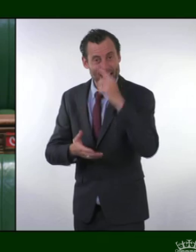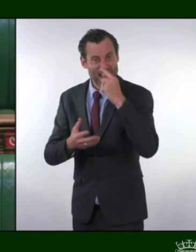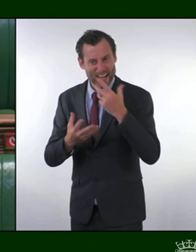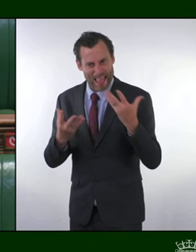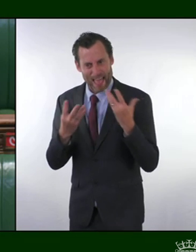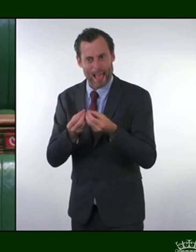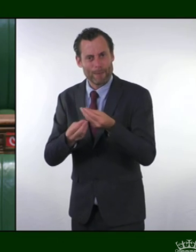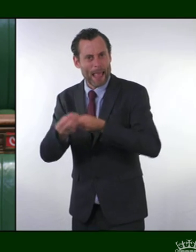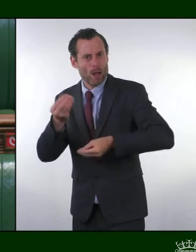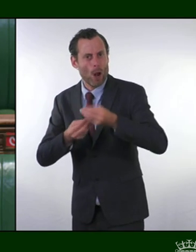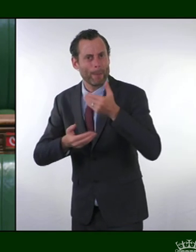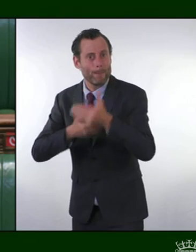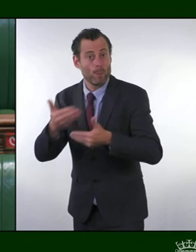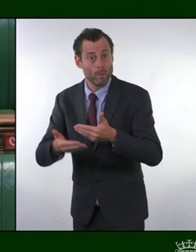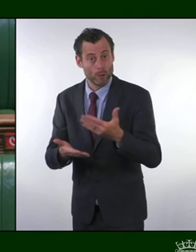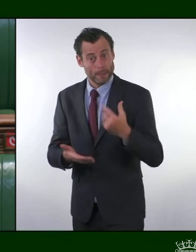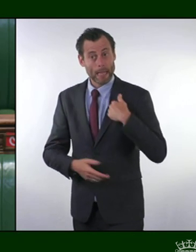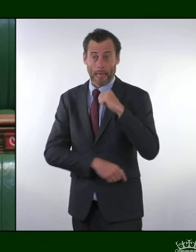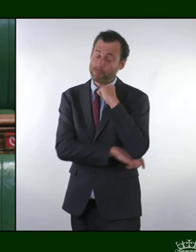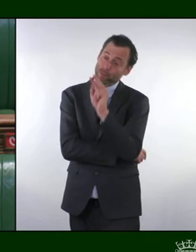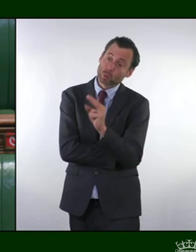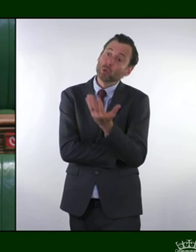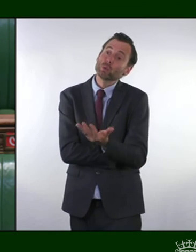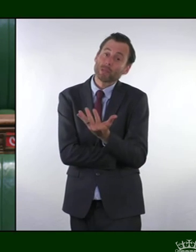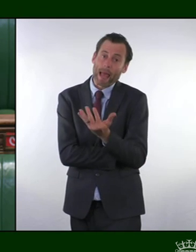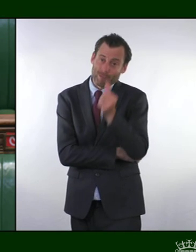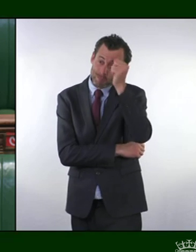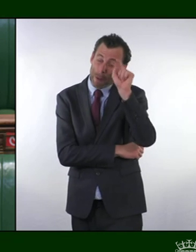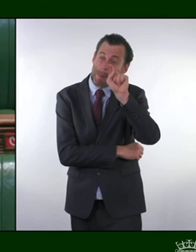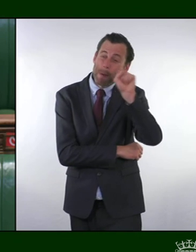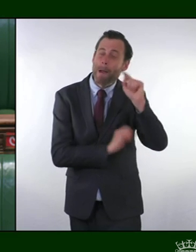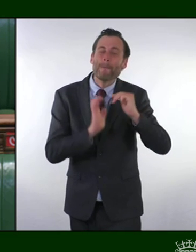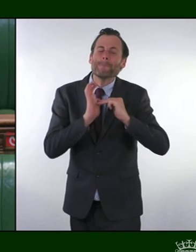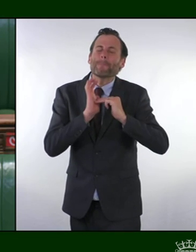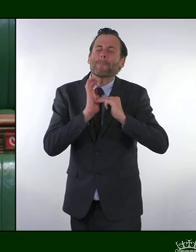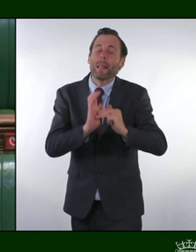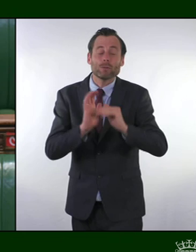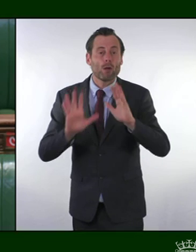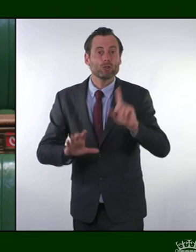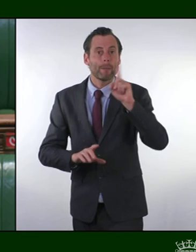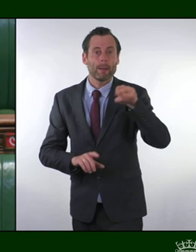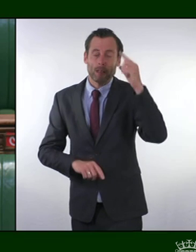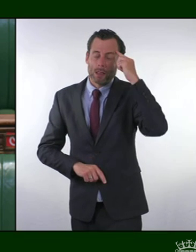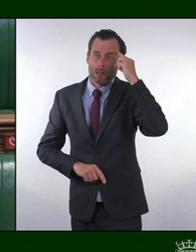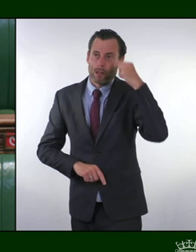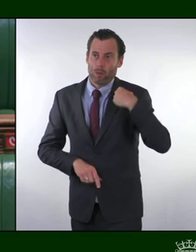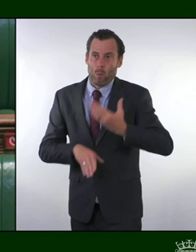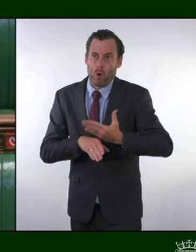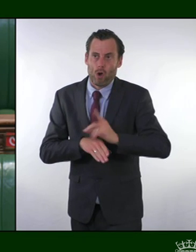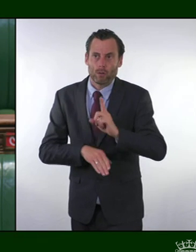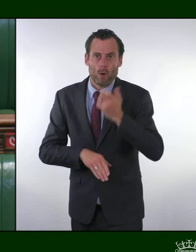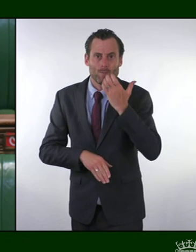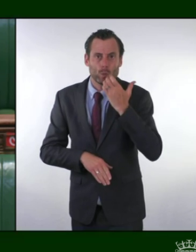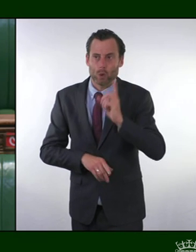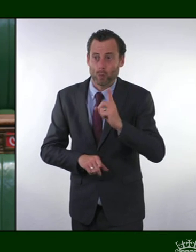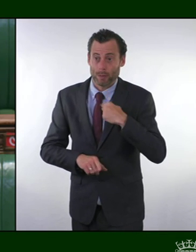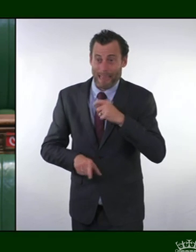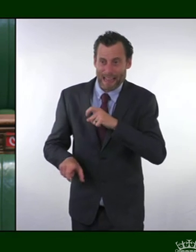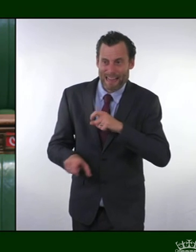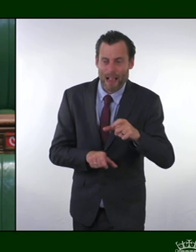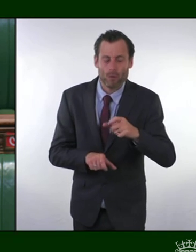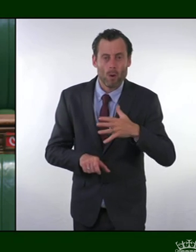It should have been the day when the millions of British people worried about their jobs and future prospects had a load taken off their shoulders.